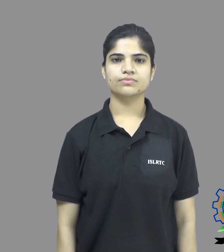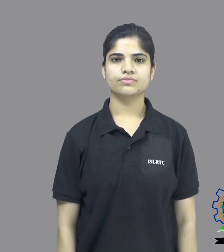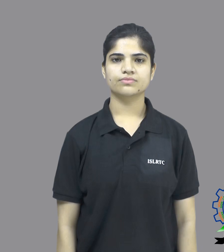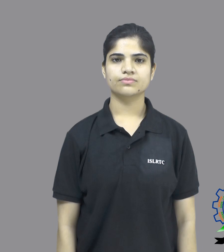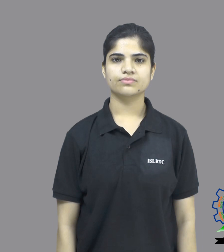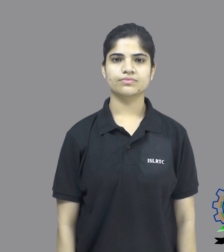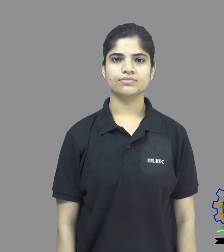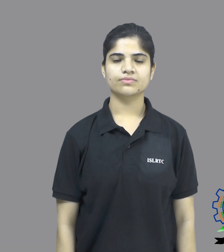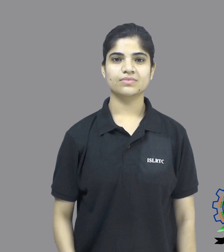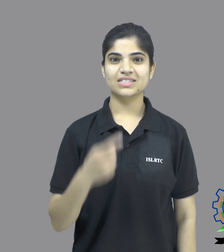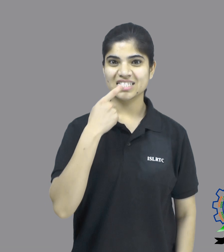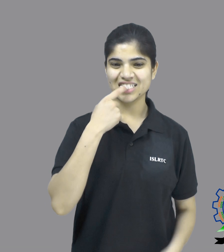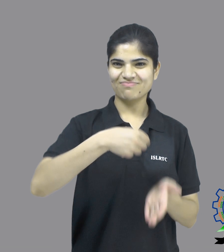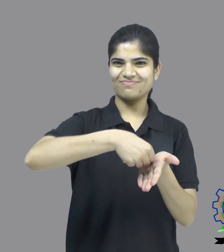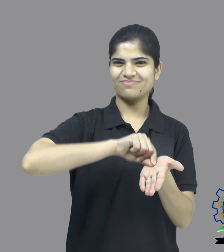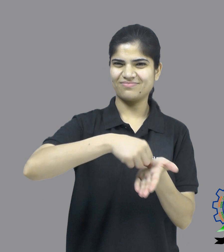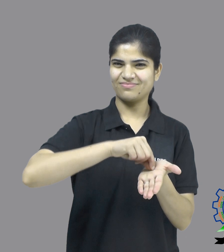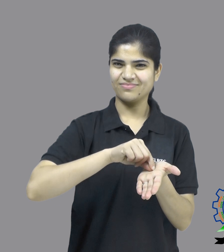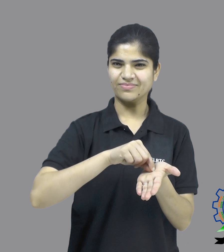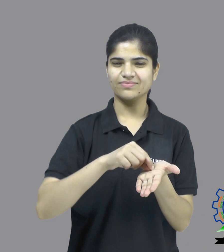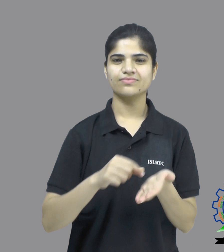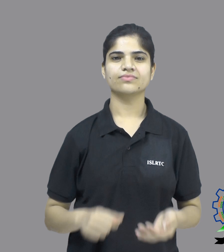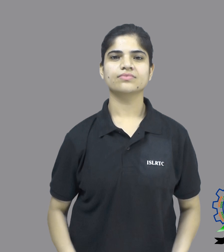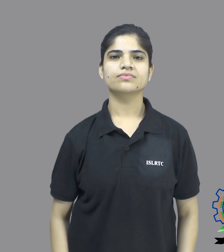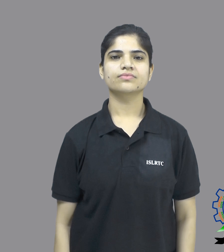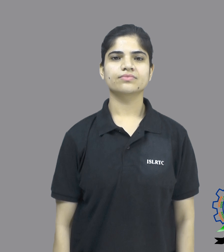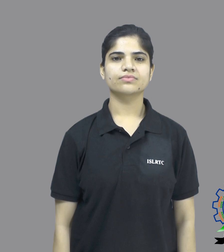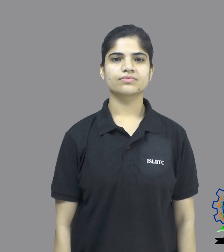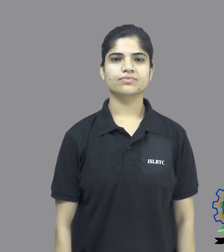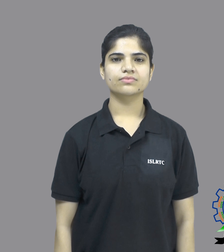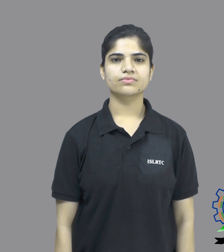Garlic